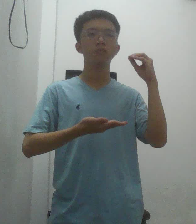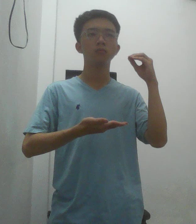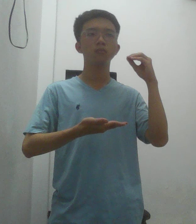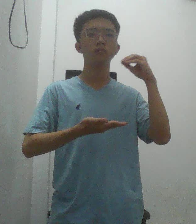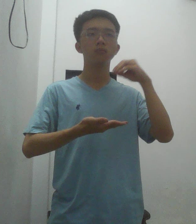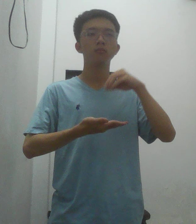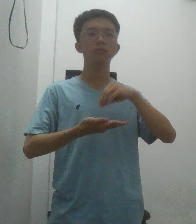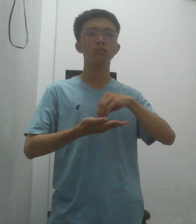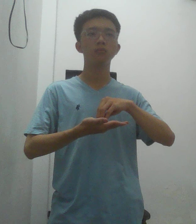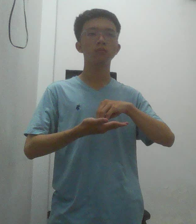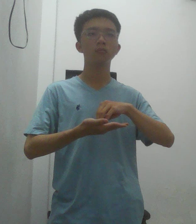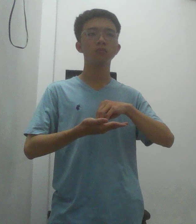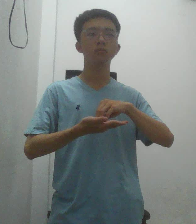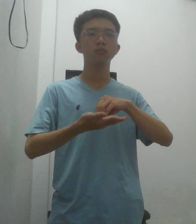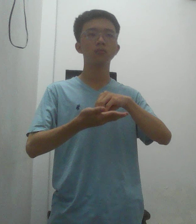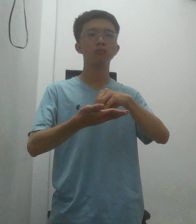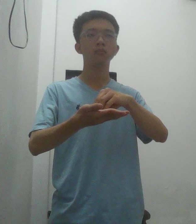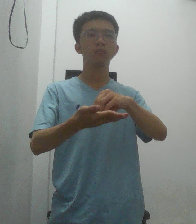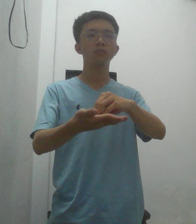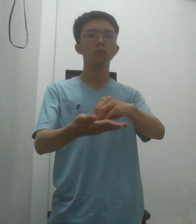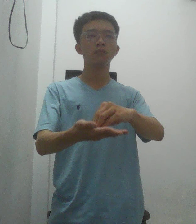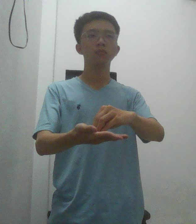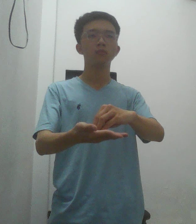san pham